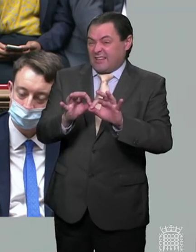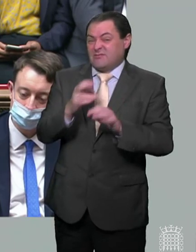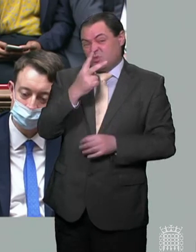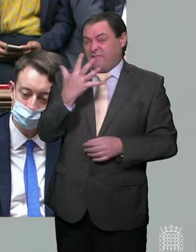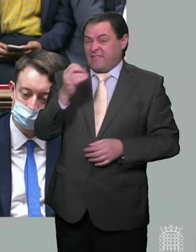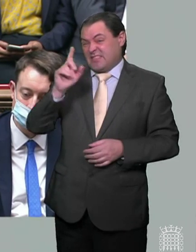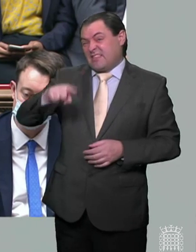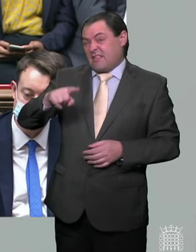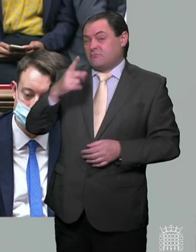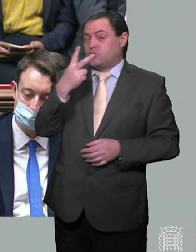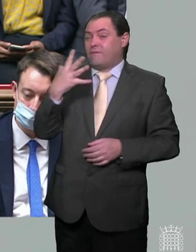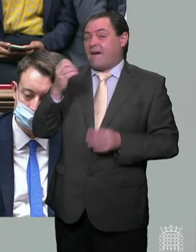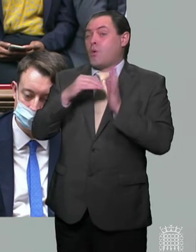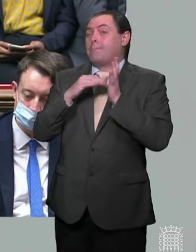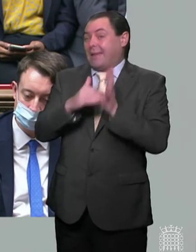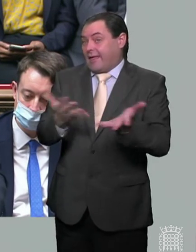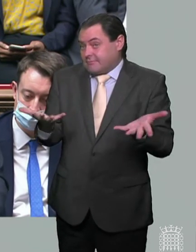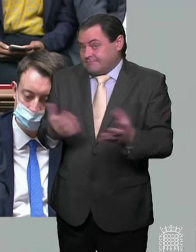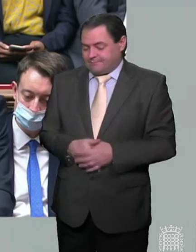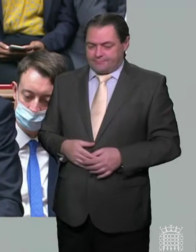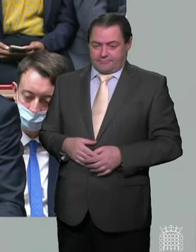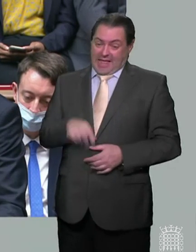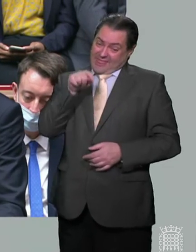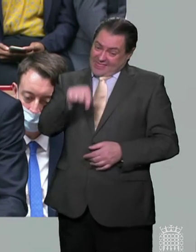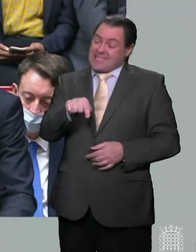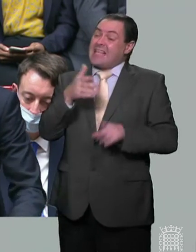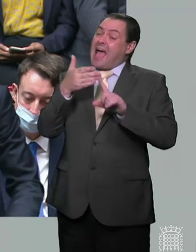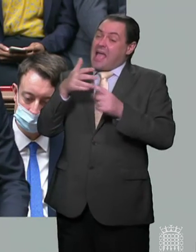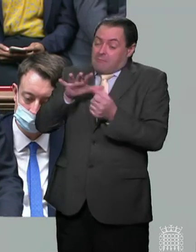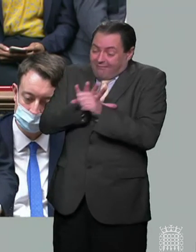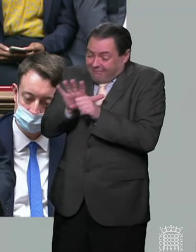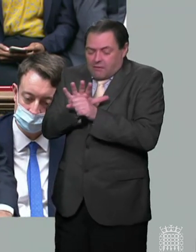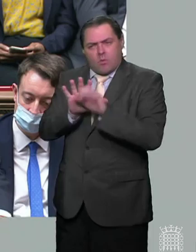This is a Budget for the whole United Kingdom.